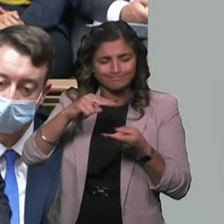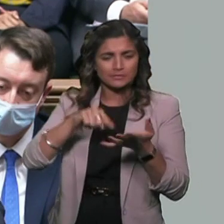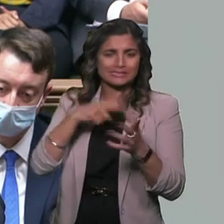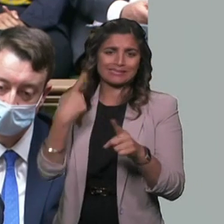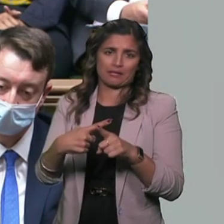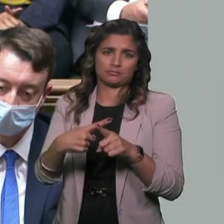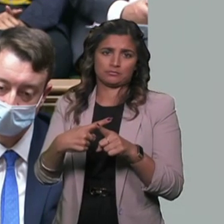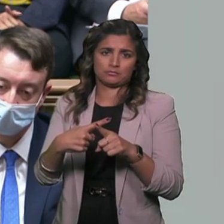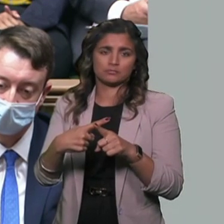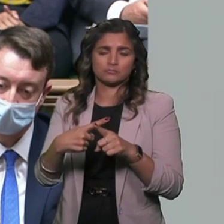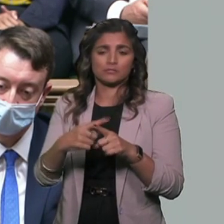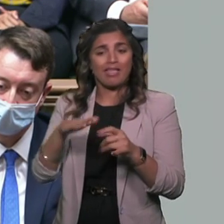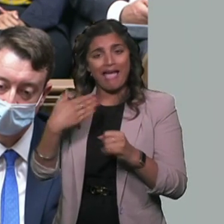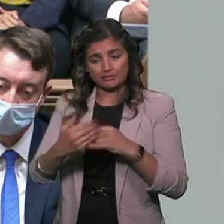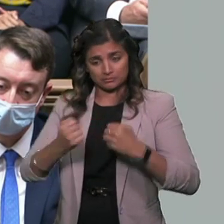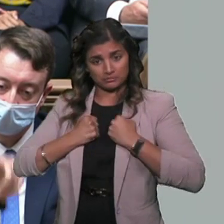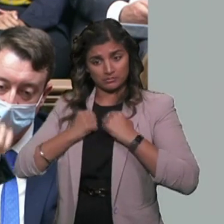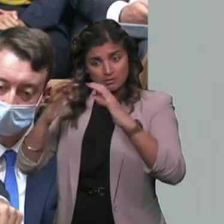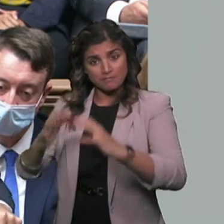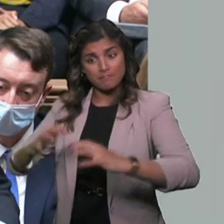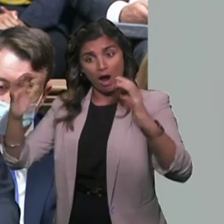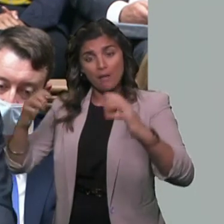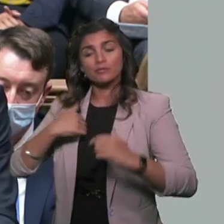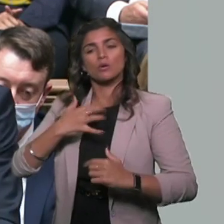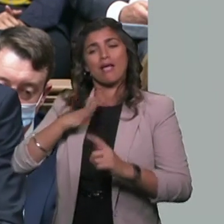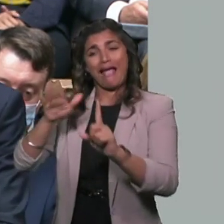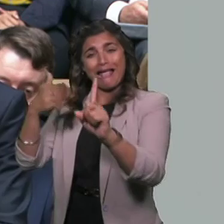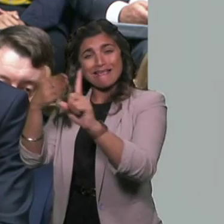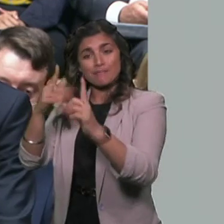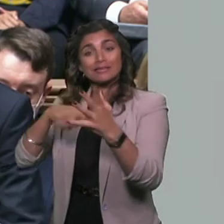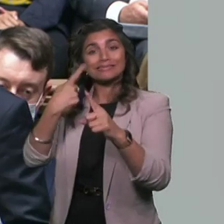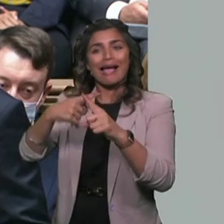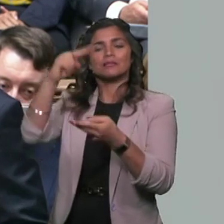By the end of this Parliament, I want taxes to be going down, not up.